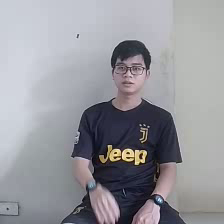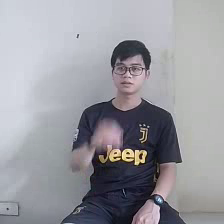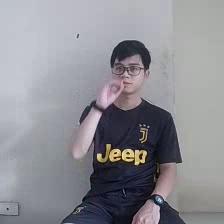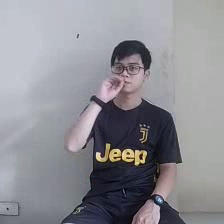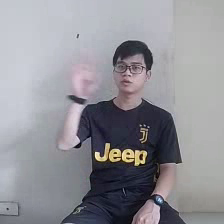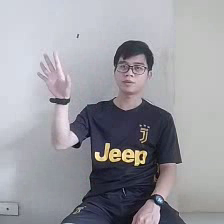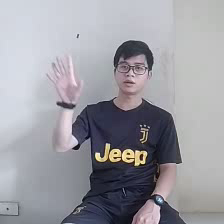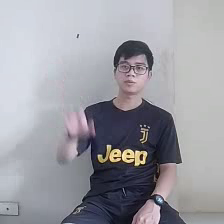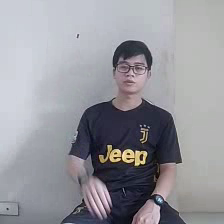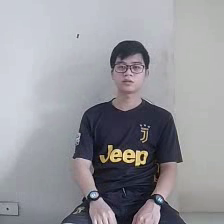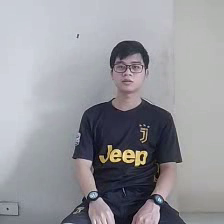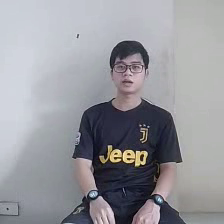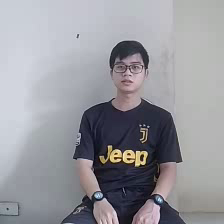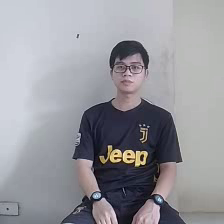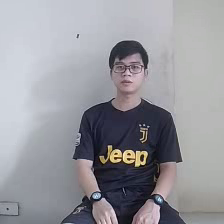Khai báo